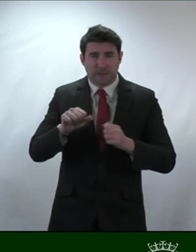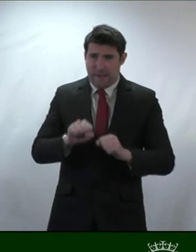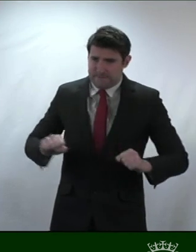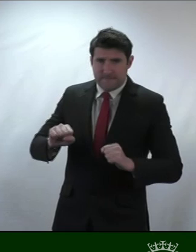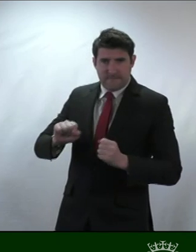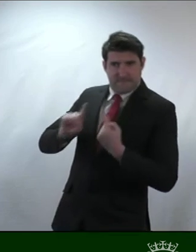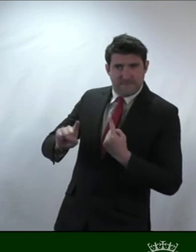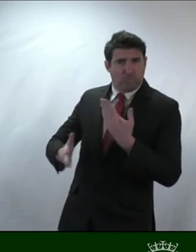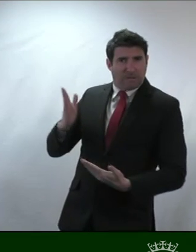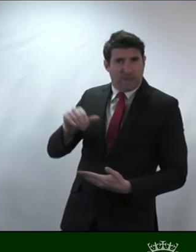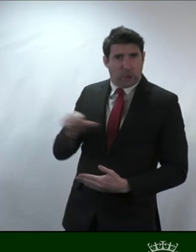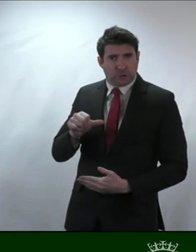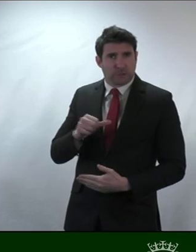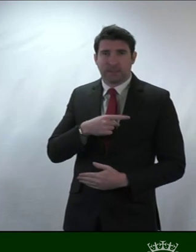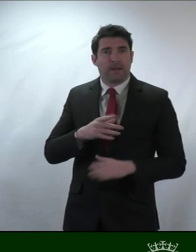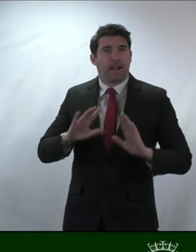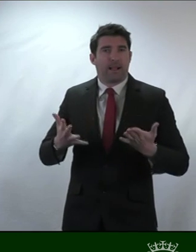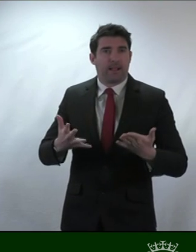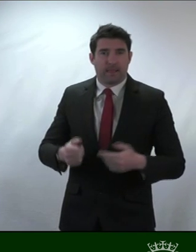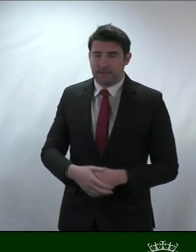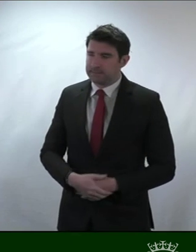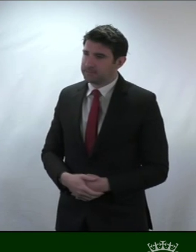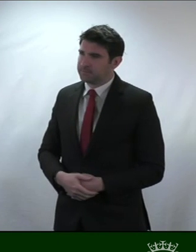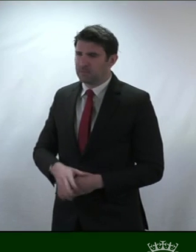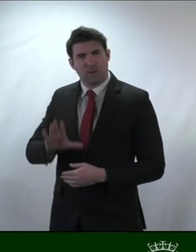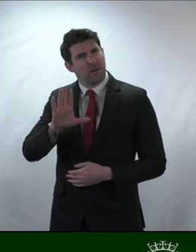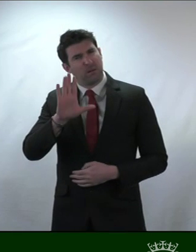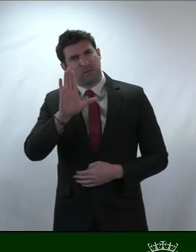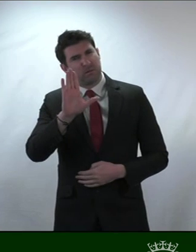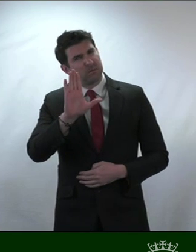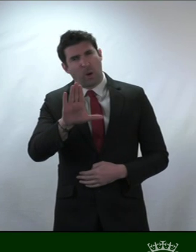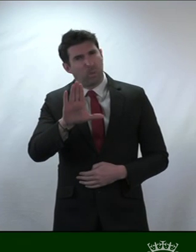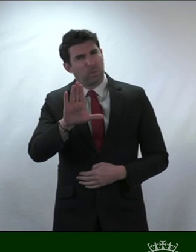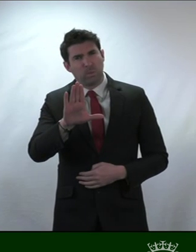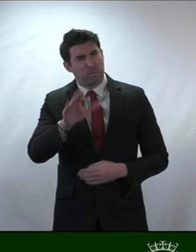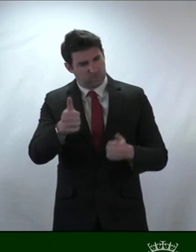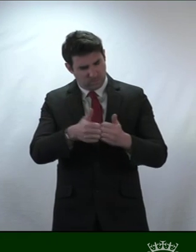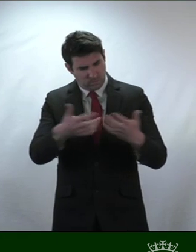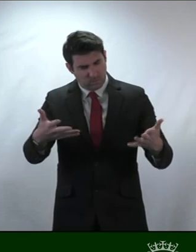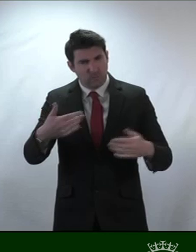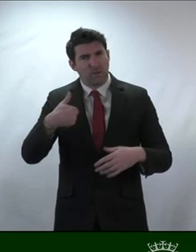No, because at every stage we followed the scientific guidance, and continue to do so.